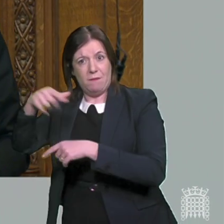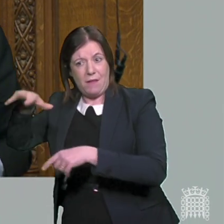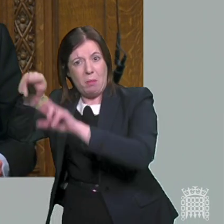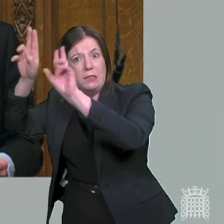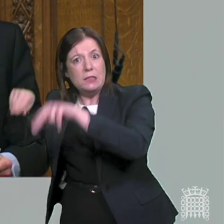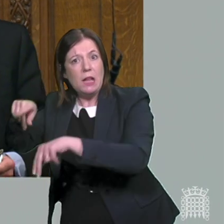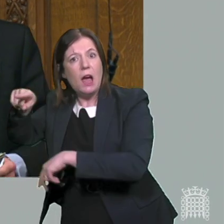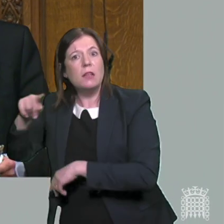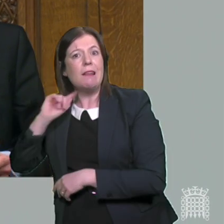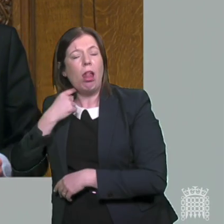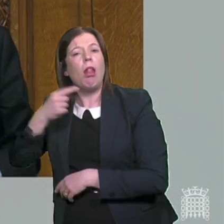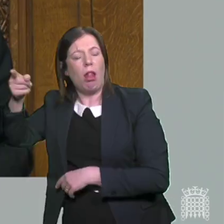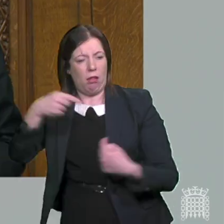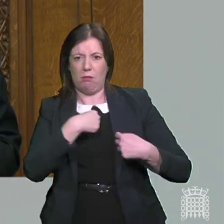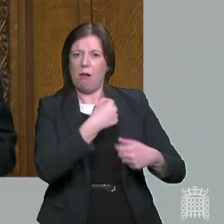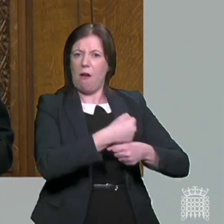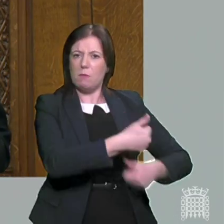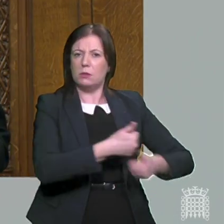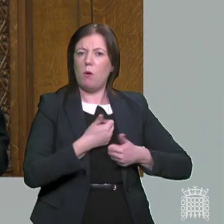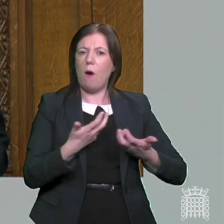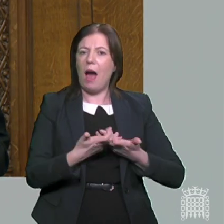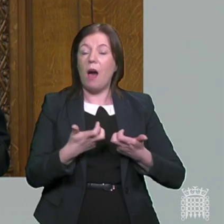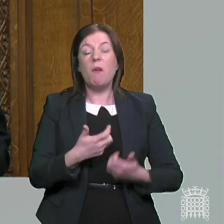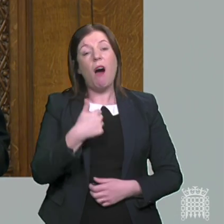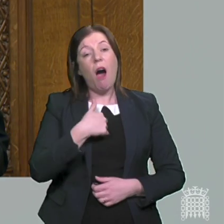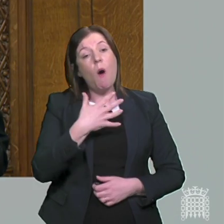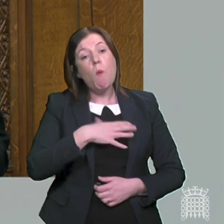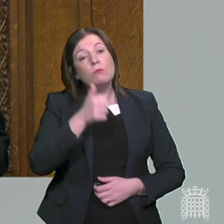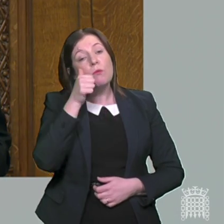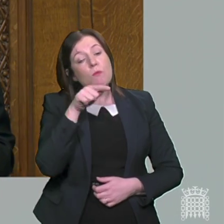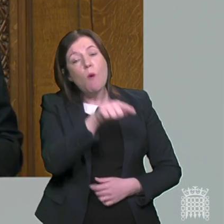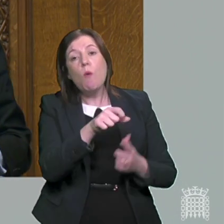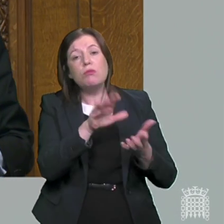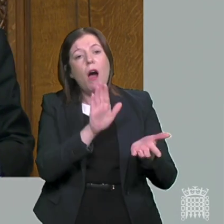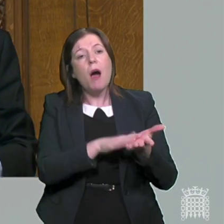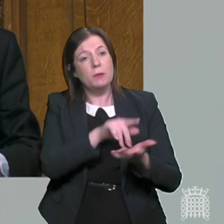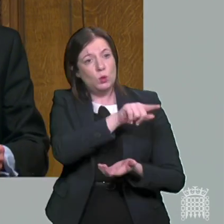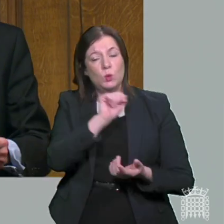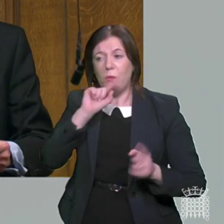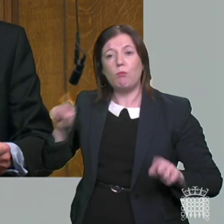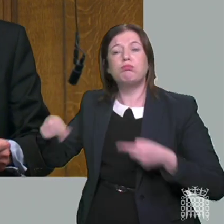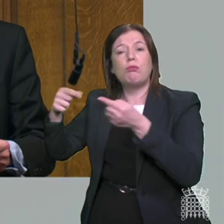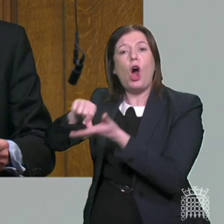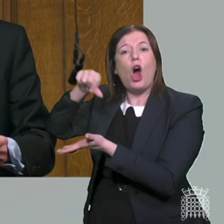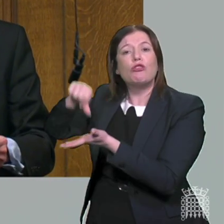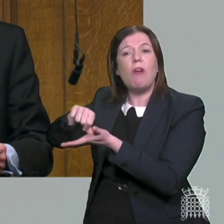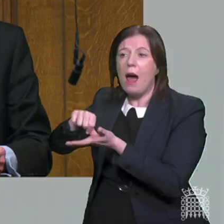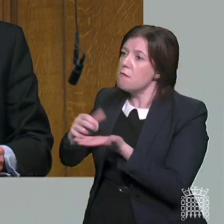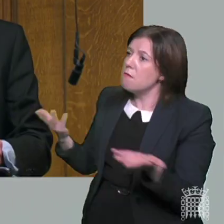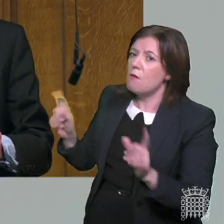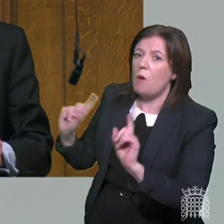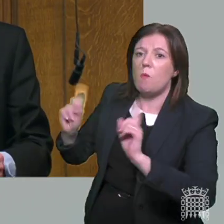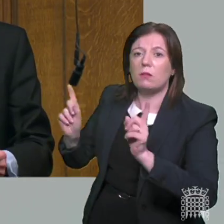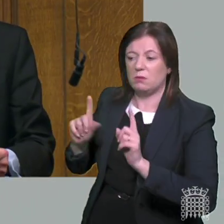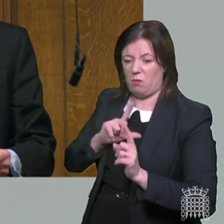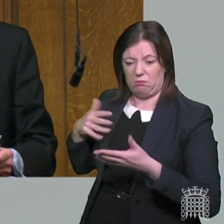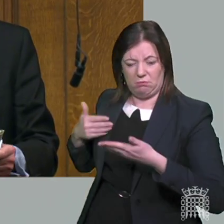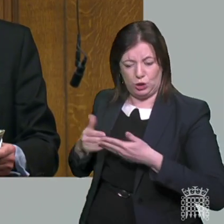Today this House wants to hear from the Prime Minister what sanction he will impose on the regime beyond the trifling steps taken so far.